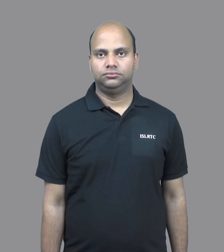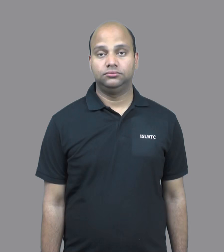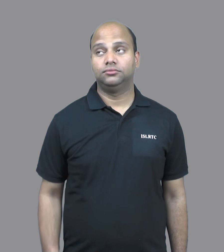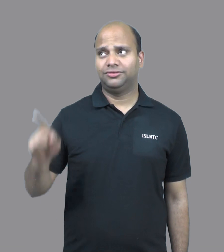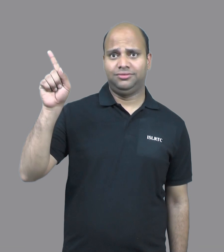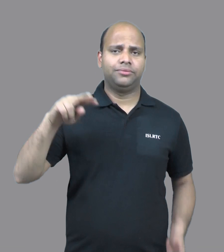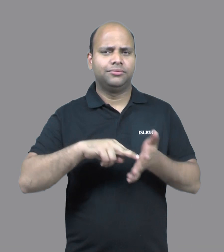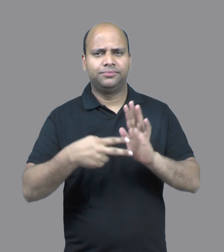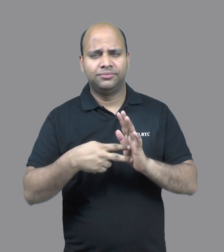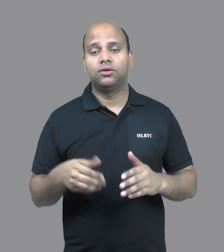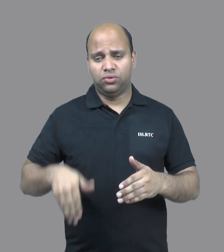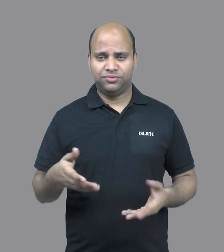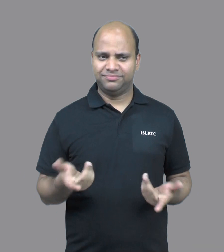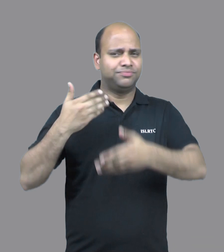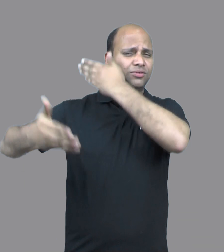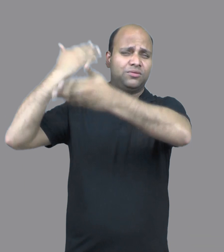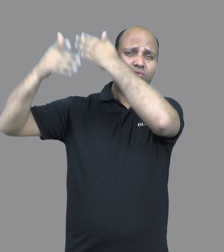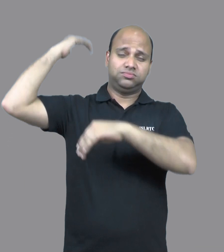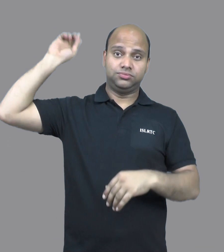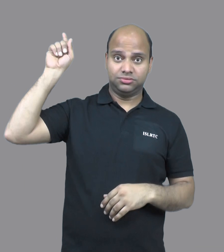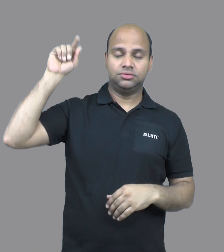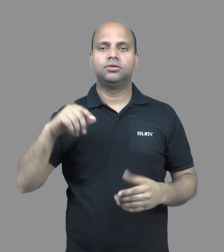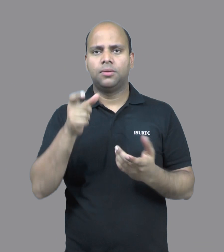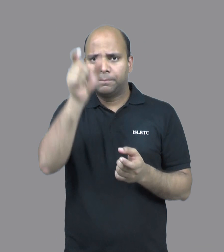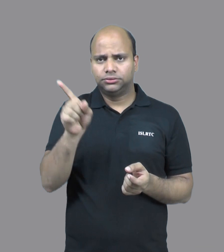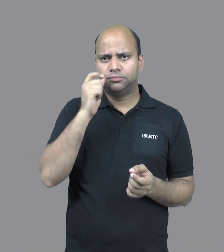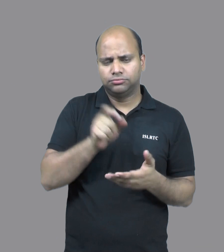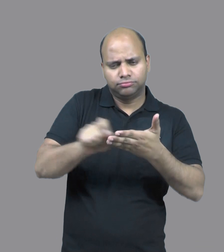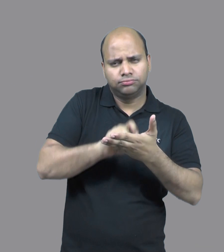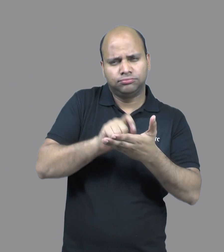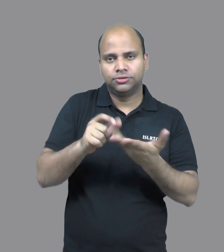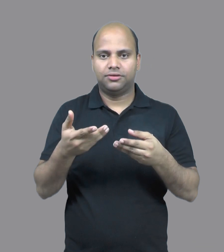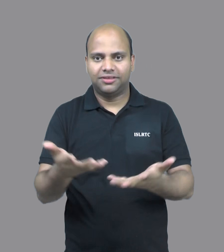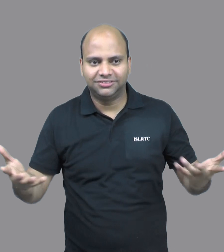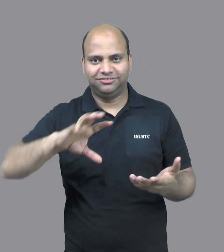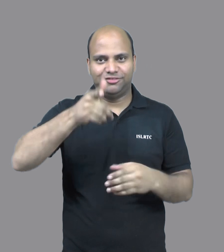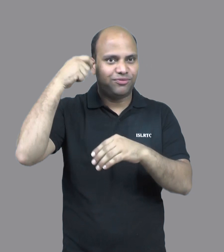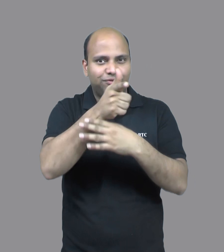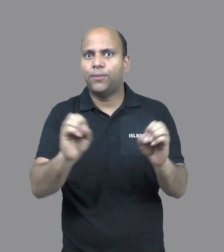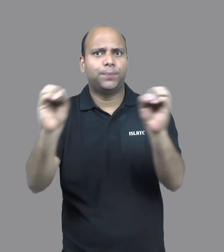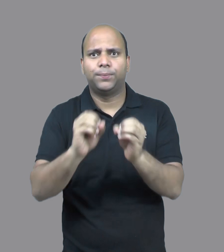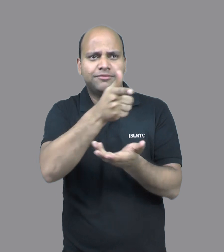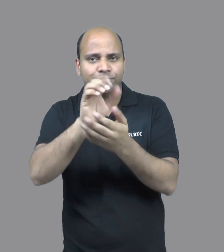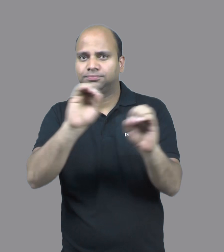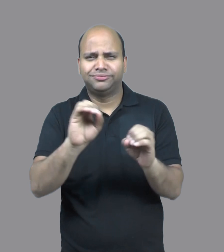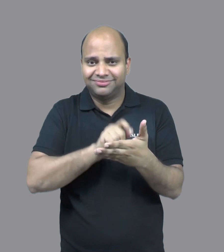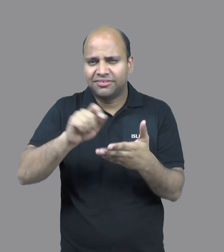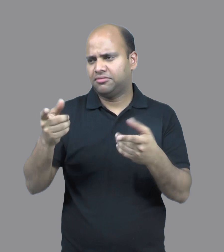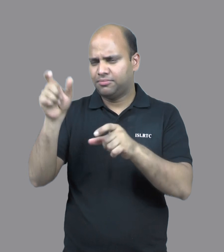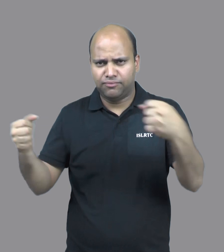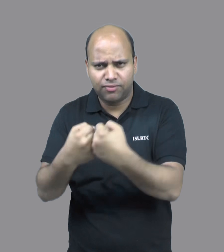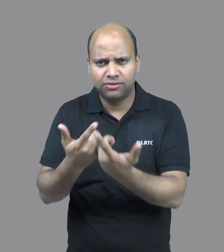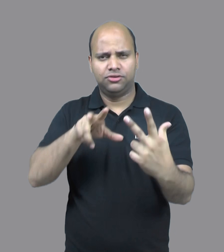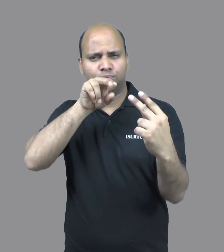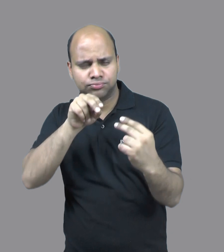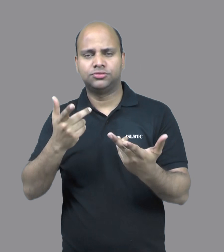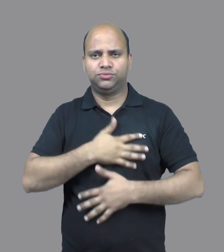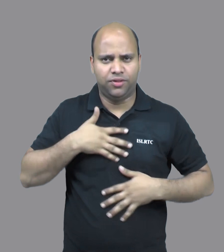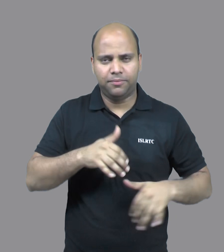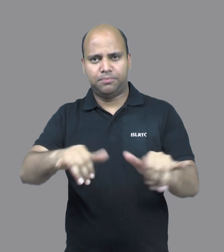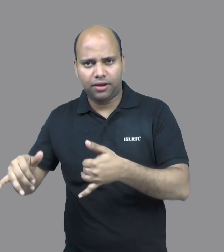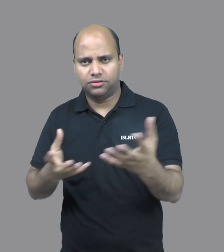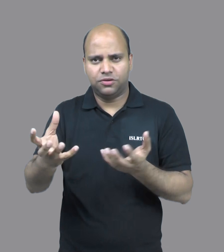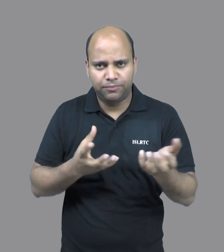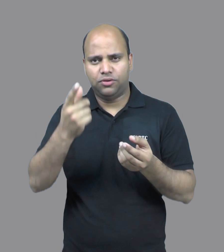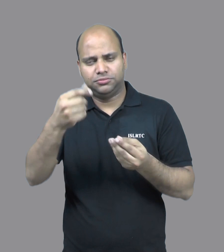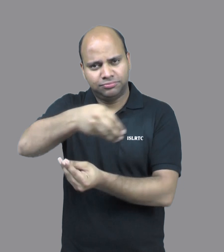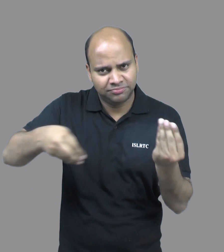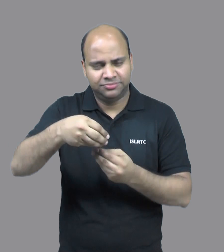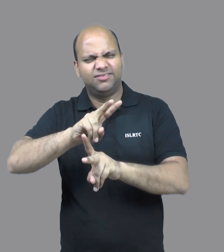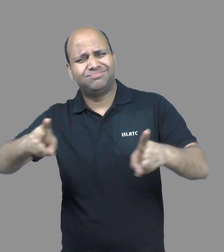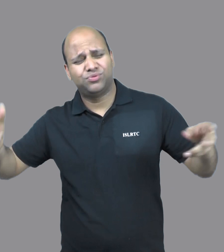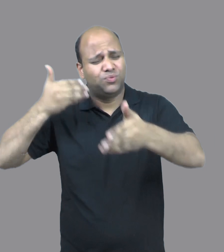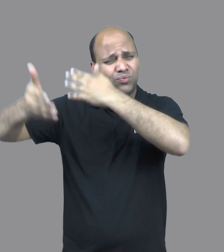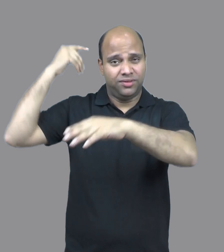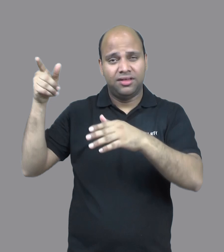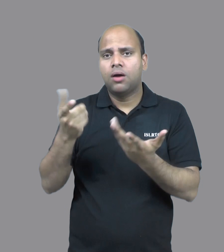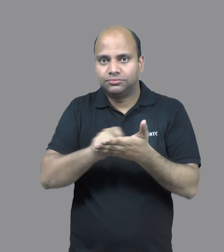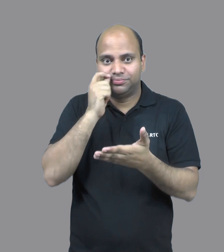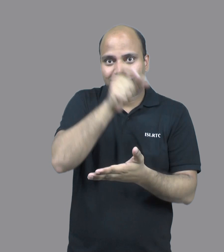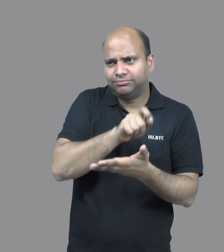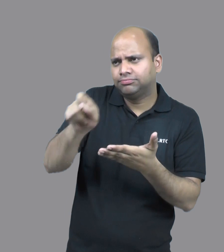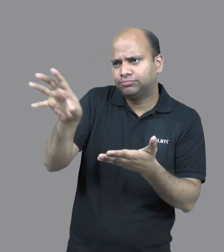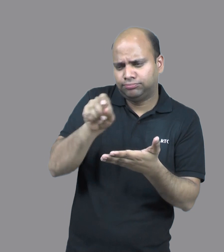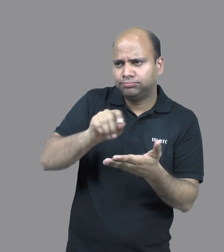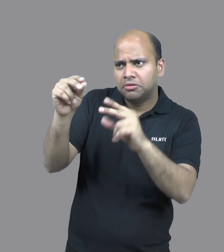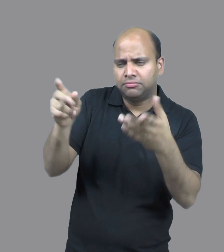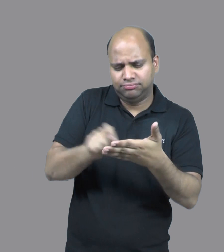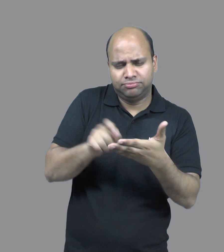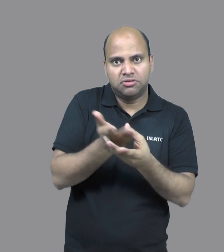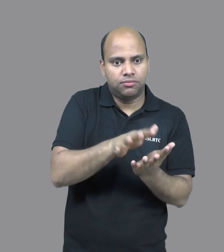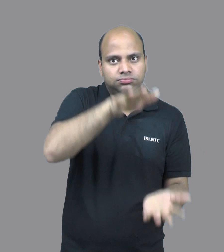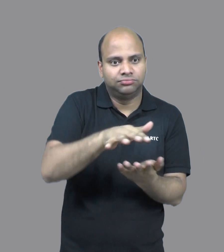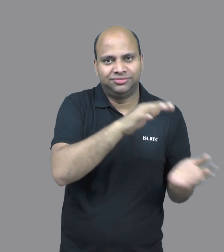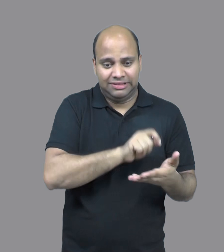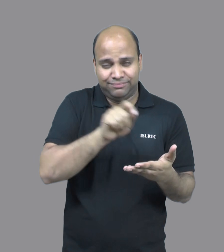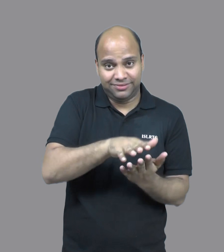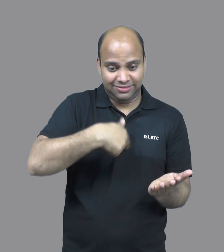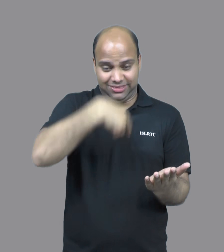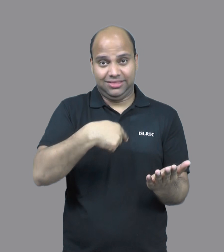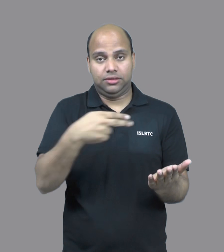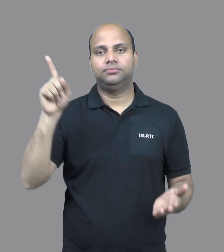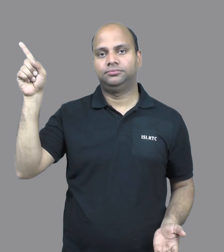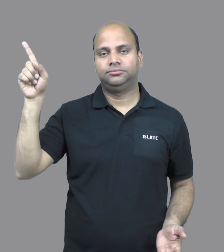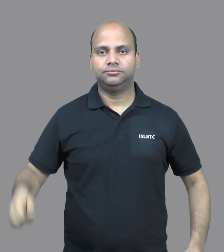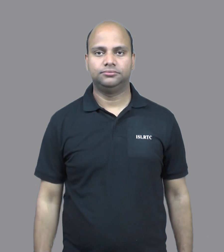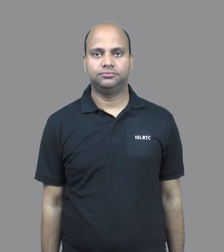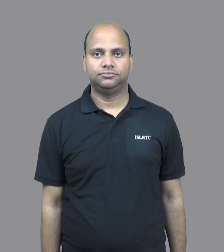Scribe